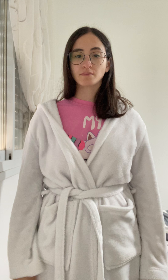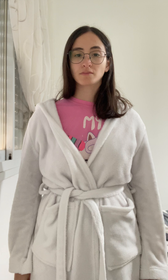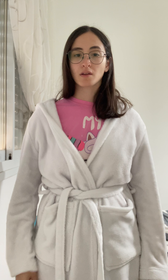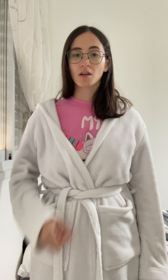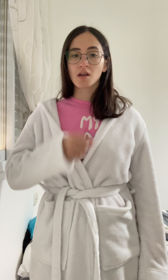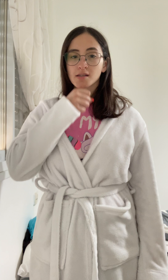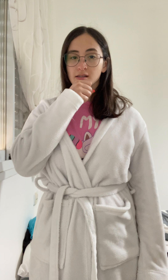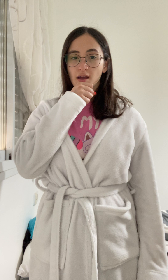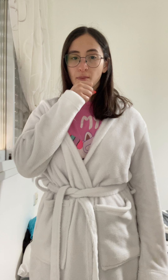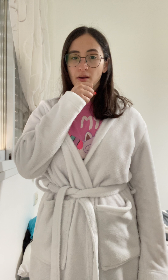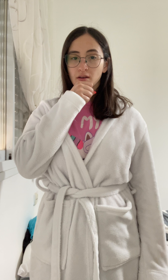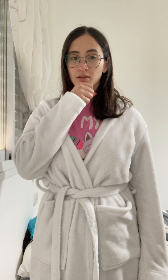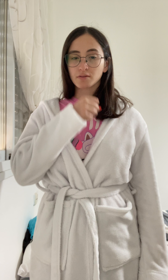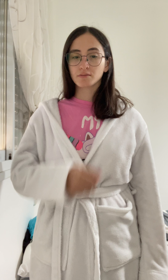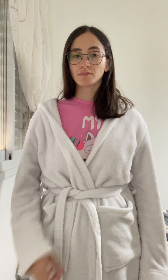סבא